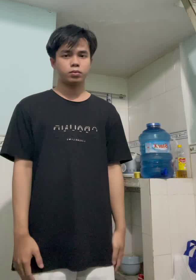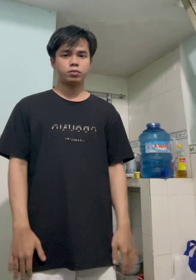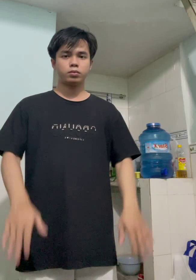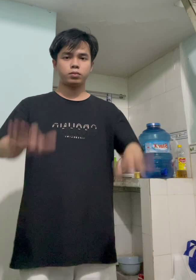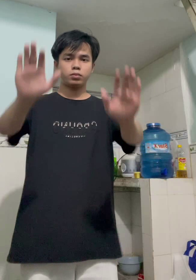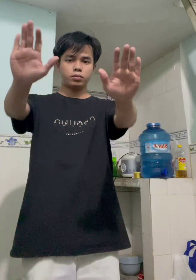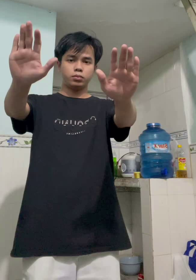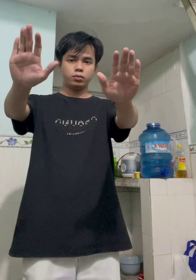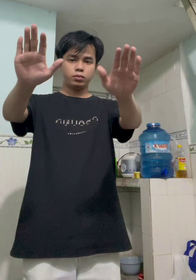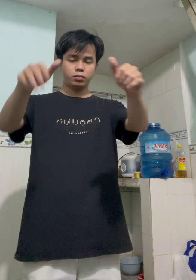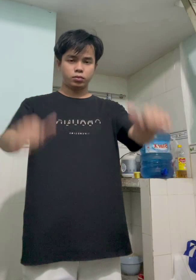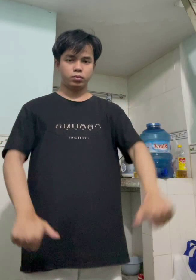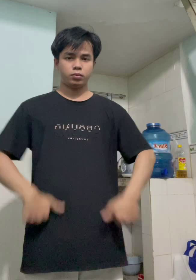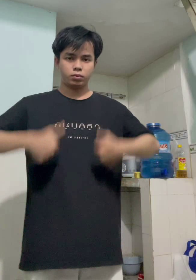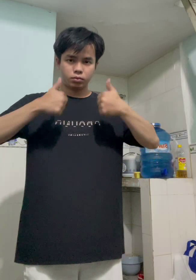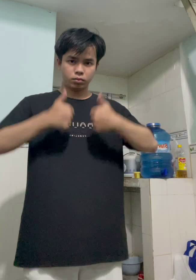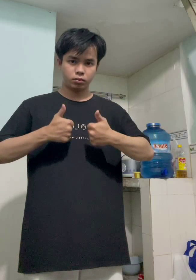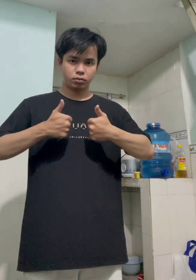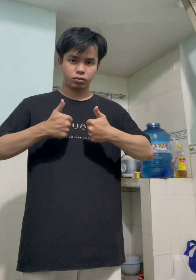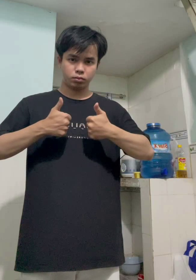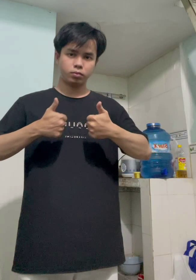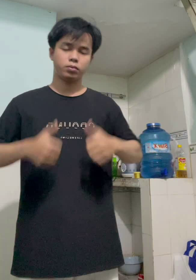tuyet voi